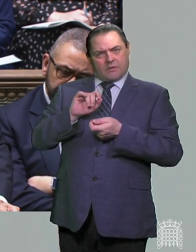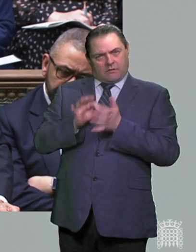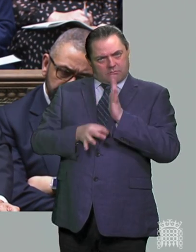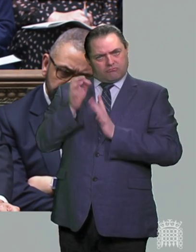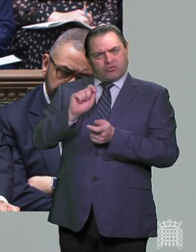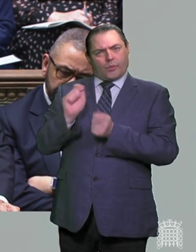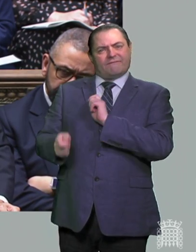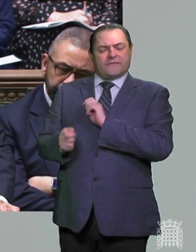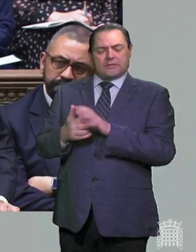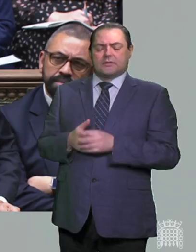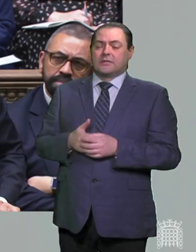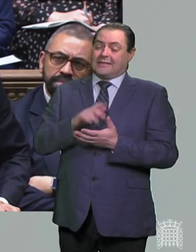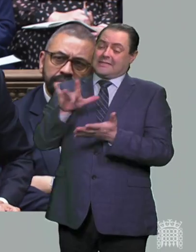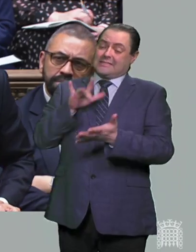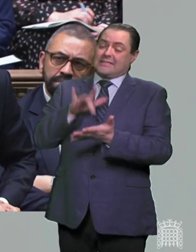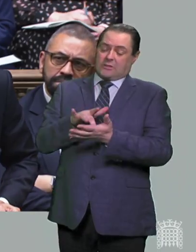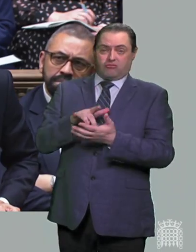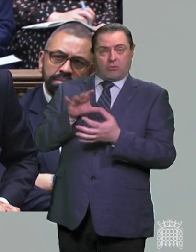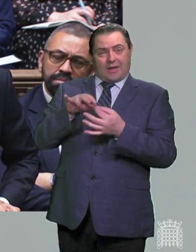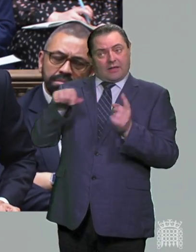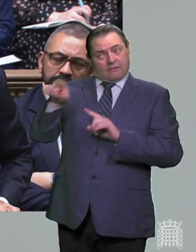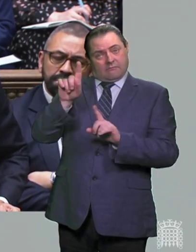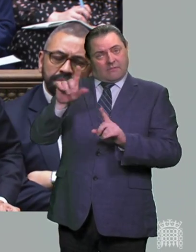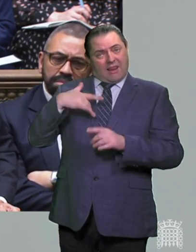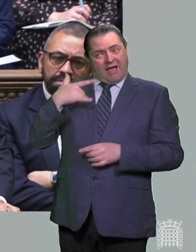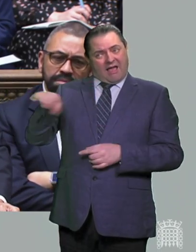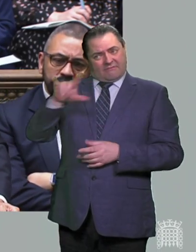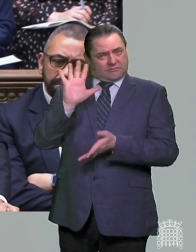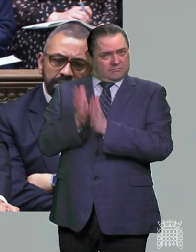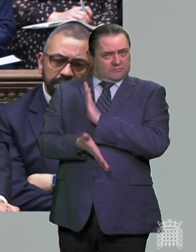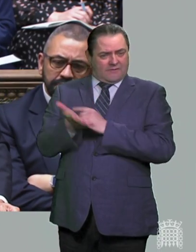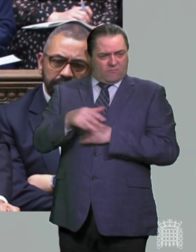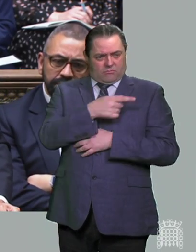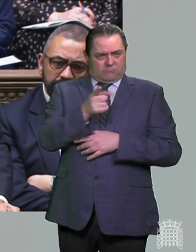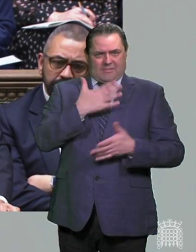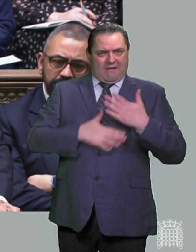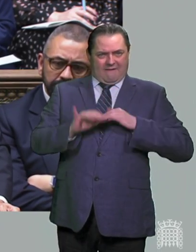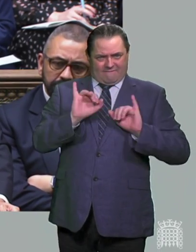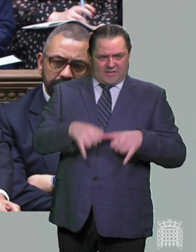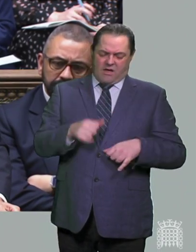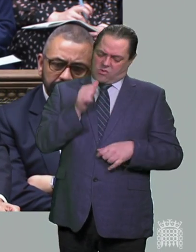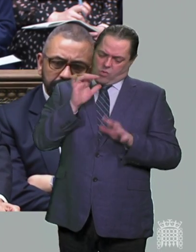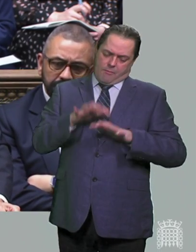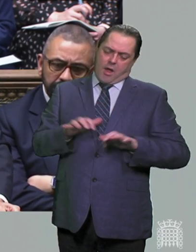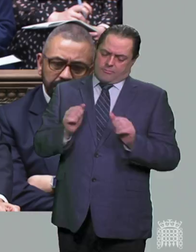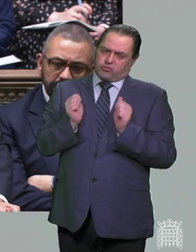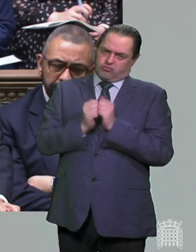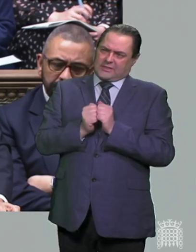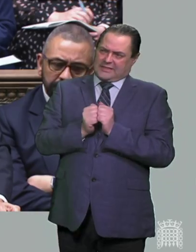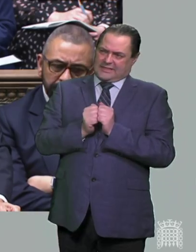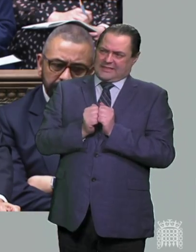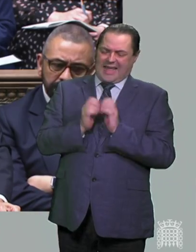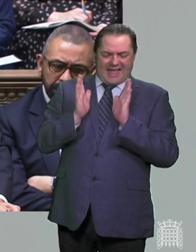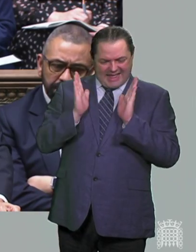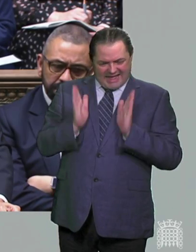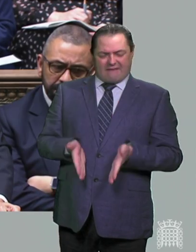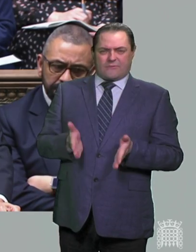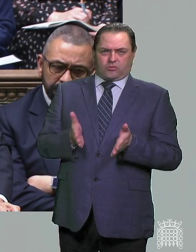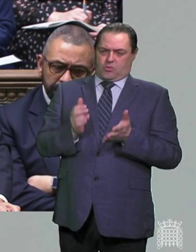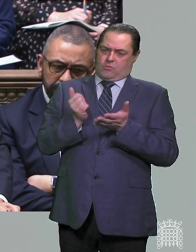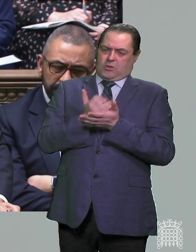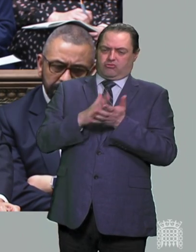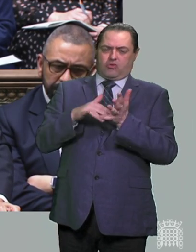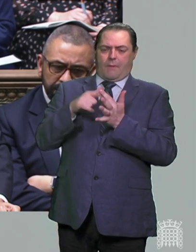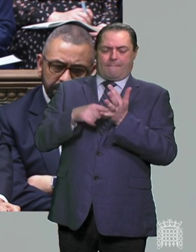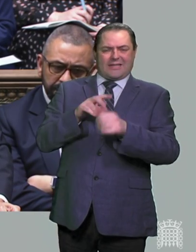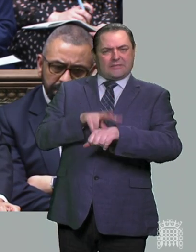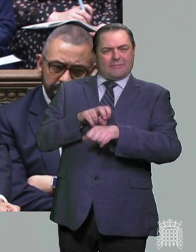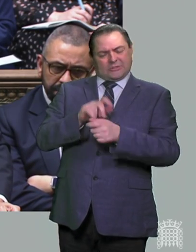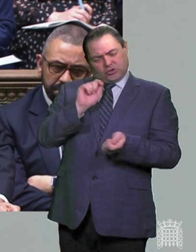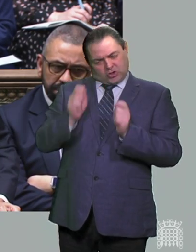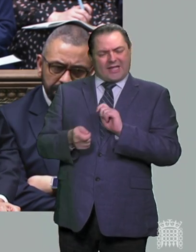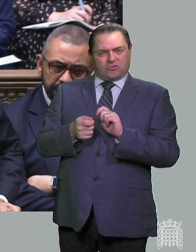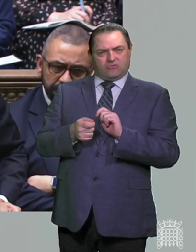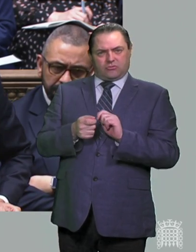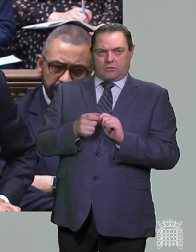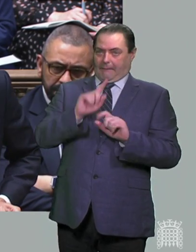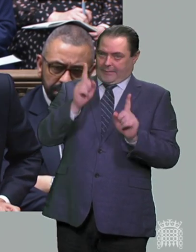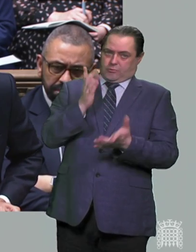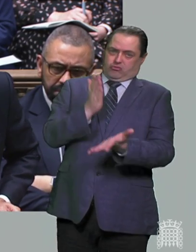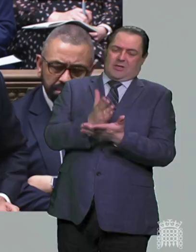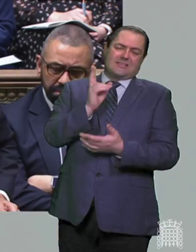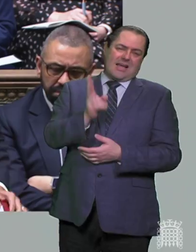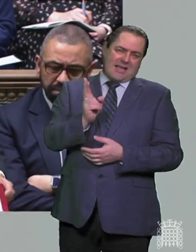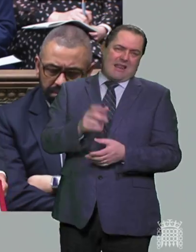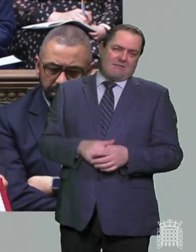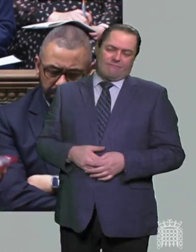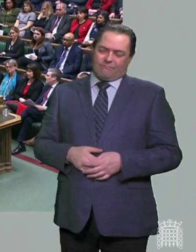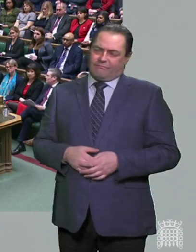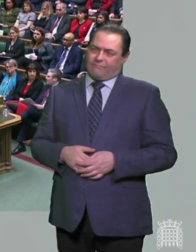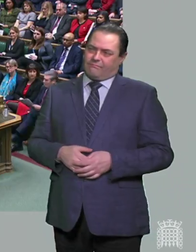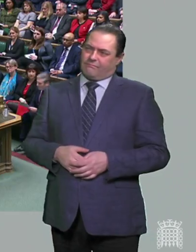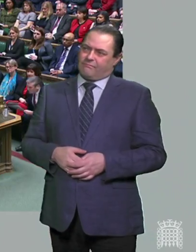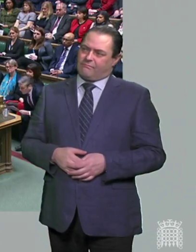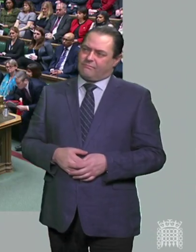At the heart of this matter are the people whose lives have been ruined by what has happened, and I know that the whole House will agree with me that it is imperative that the Met works hard to regain the trust of the people it is privileged to serve.